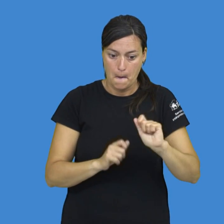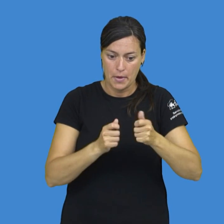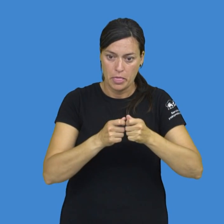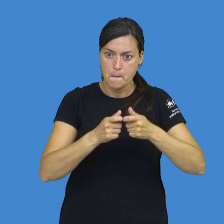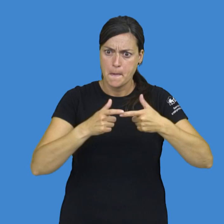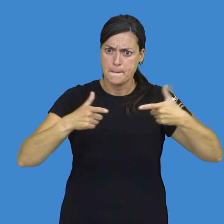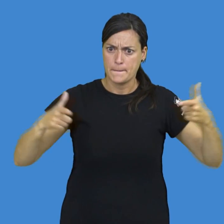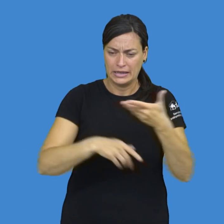incrementar